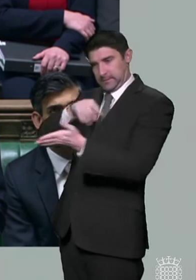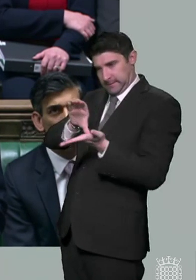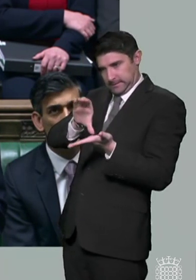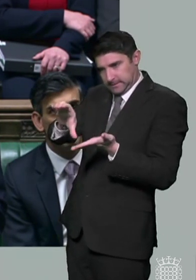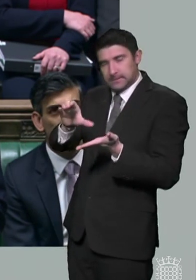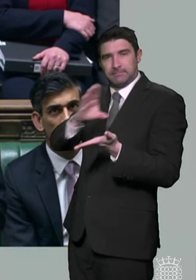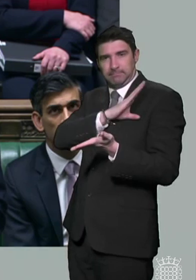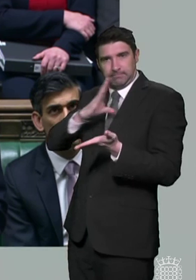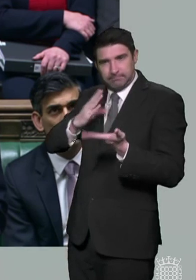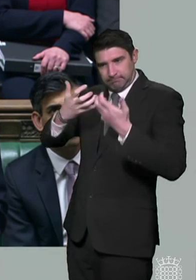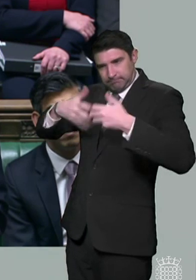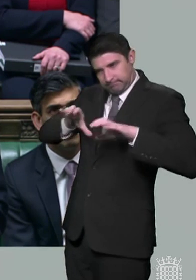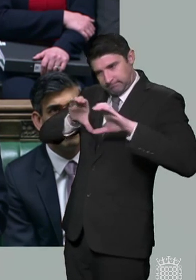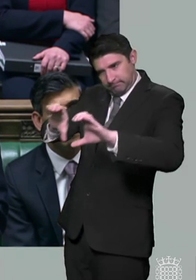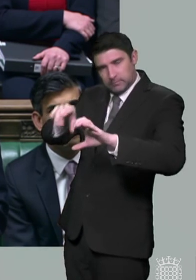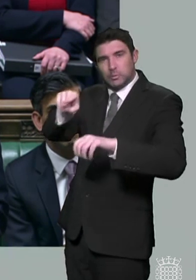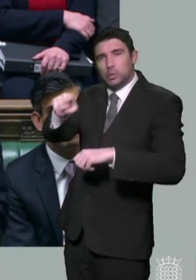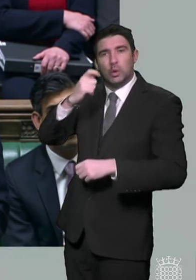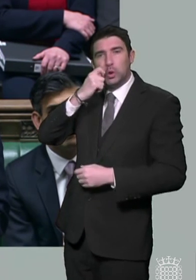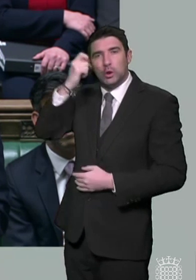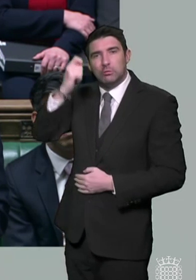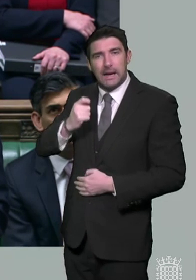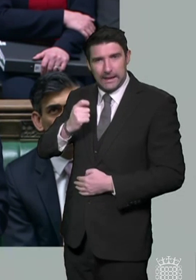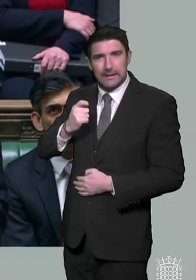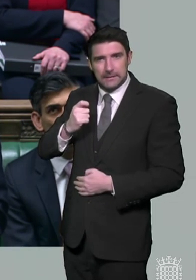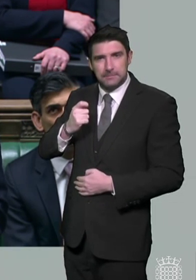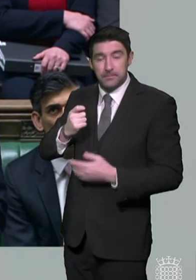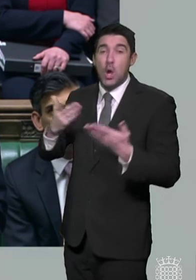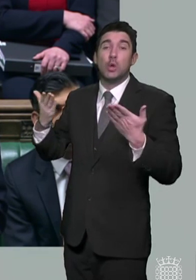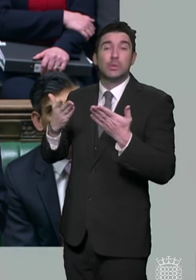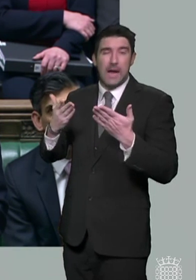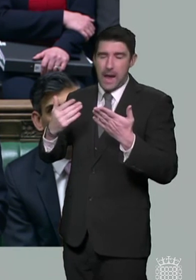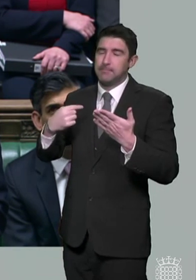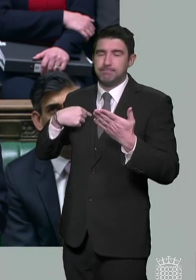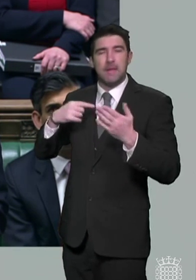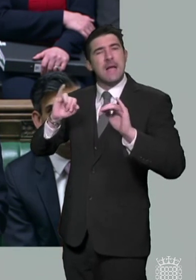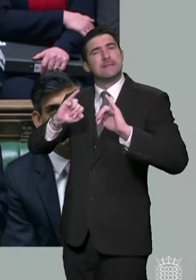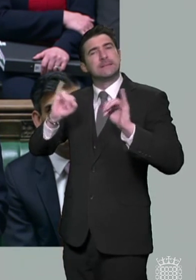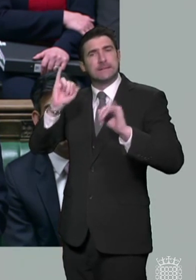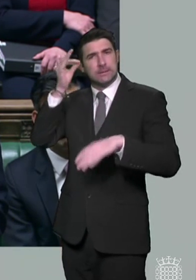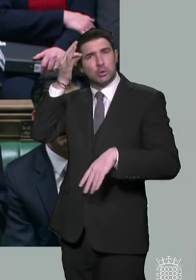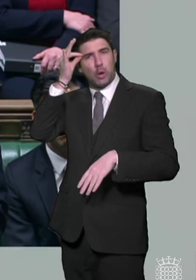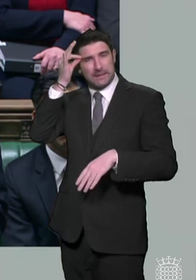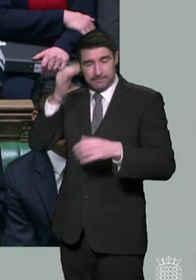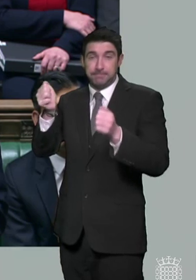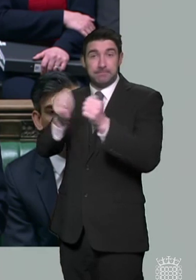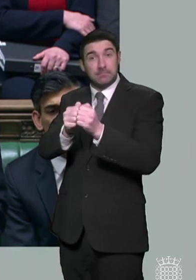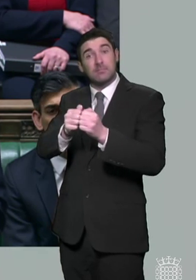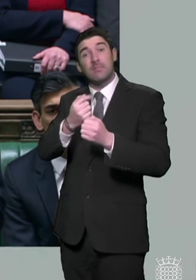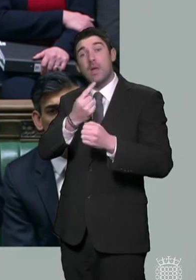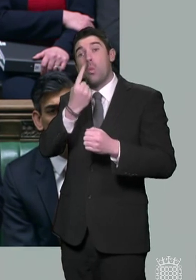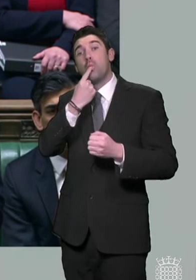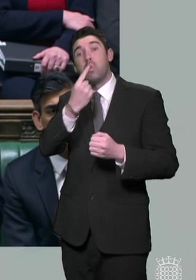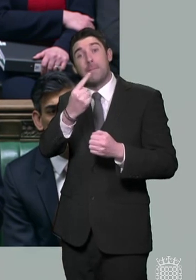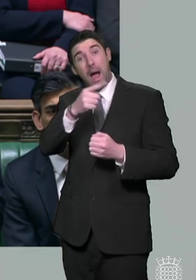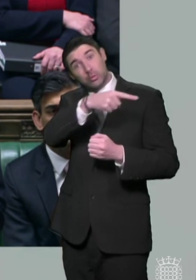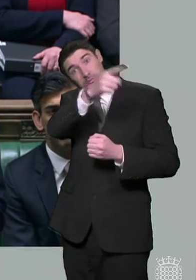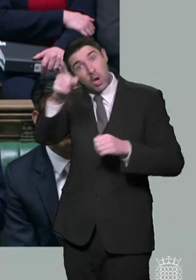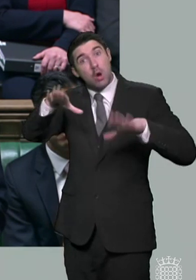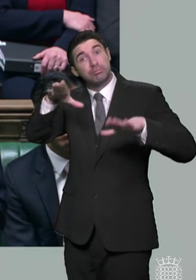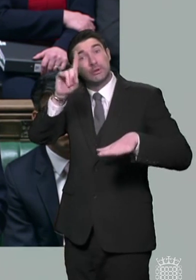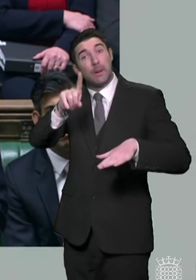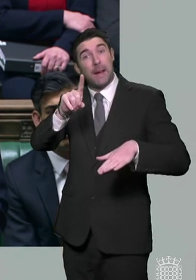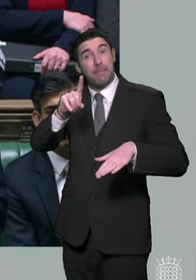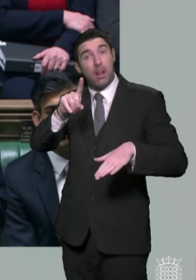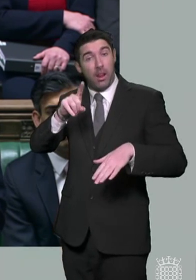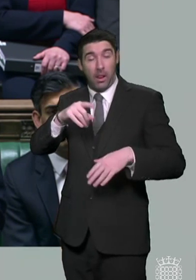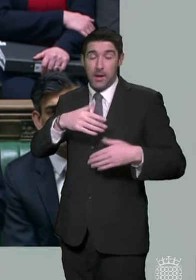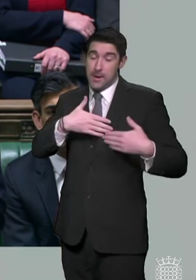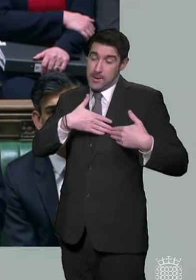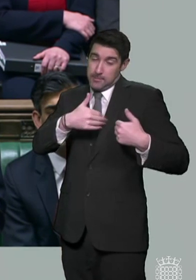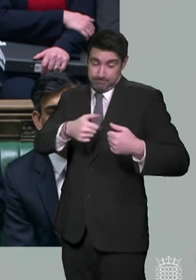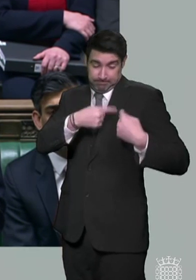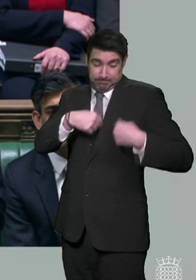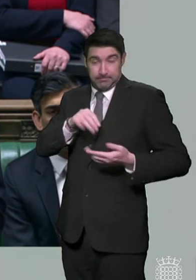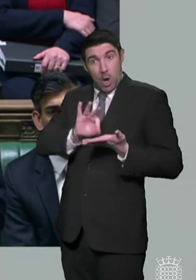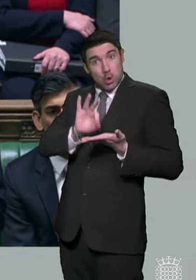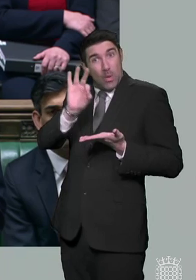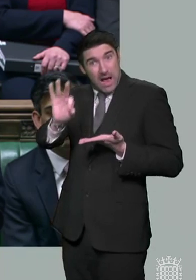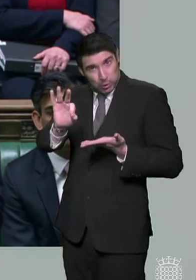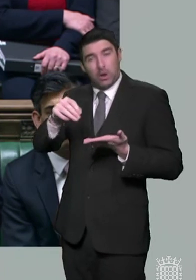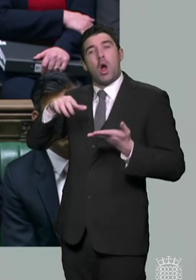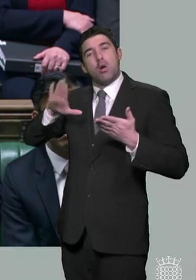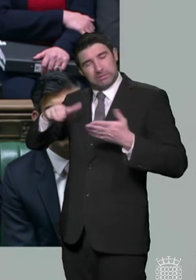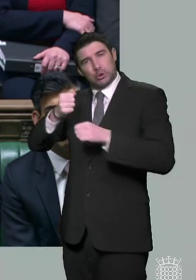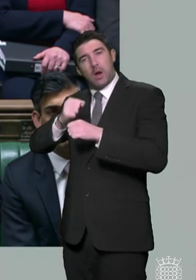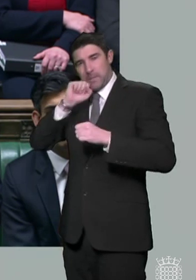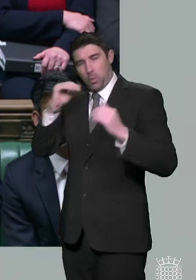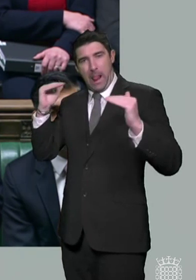Today, the Disasters Emergency Committee is launching its Ukraine appeal, and every pound donated by the British people will be matched by the Government, starting with £20 million.